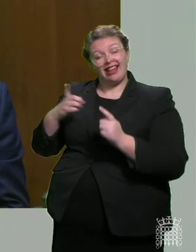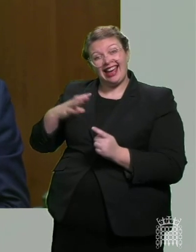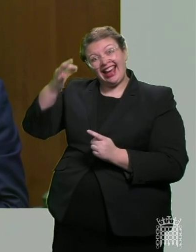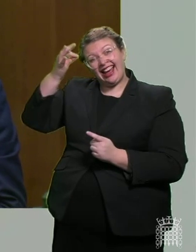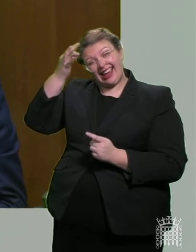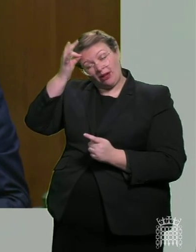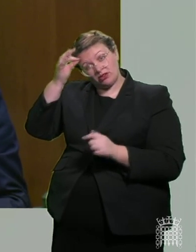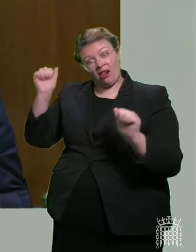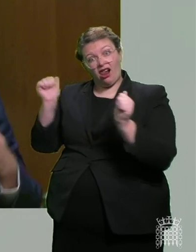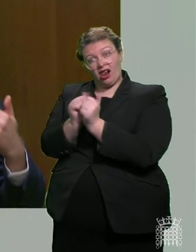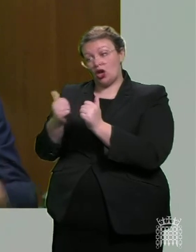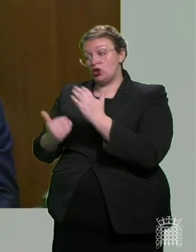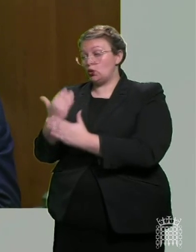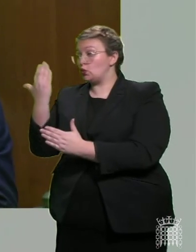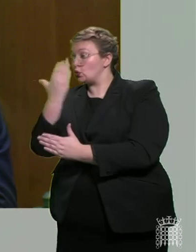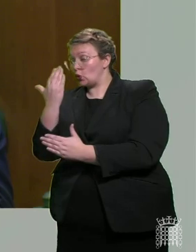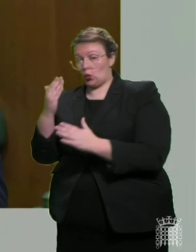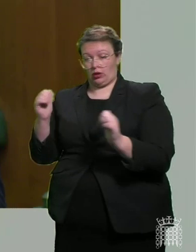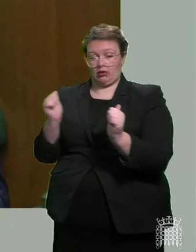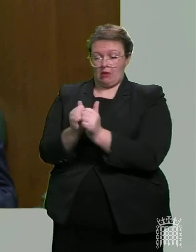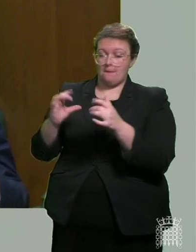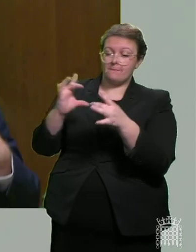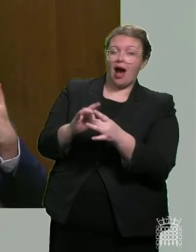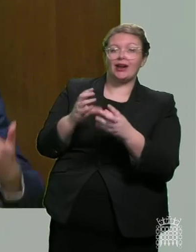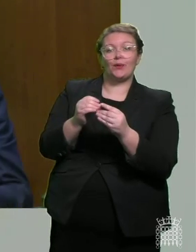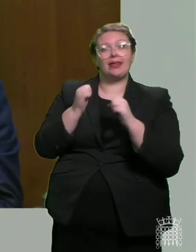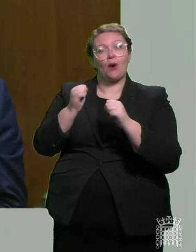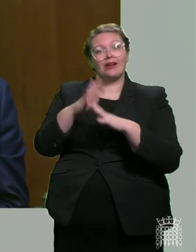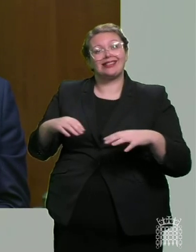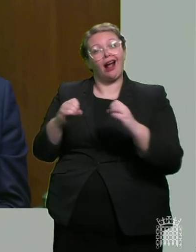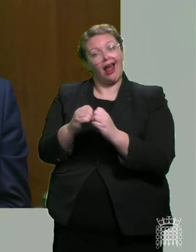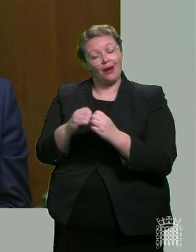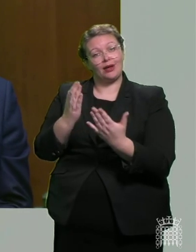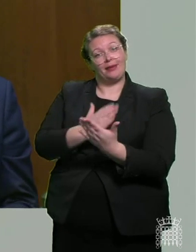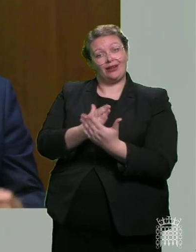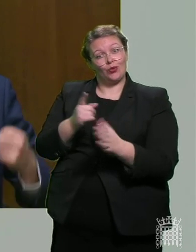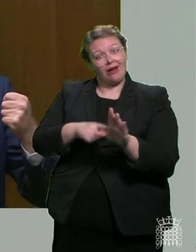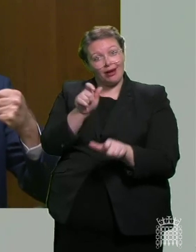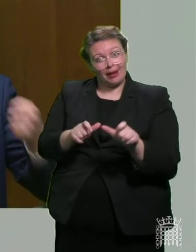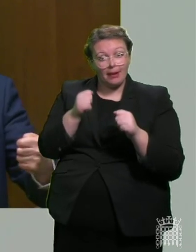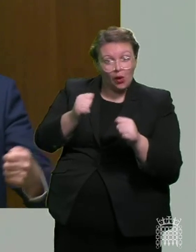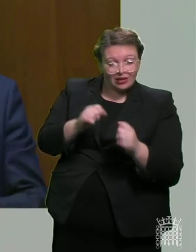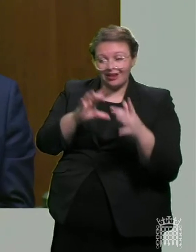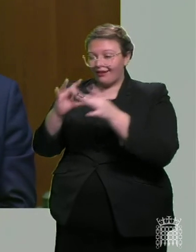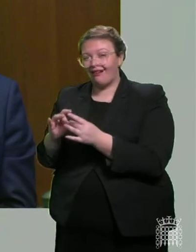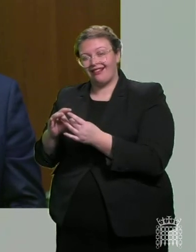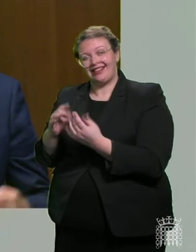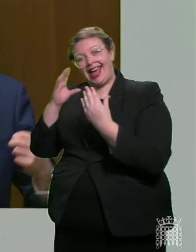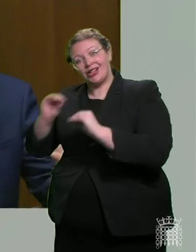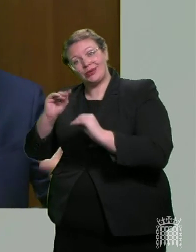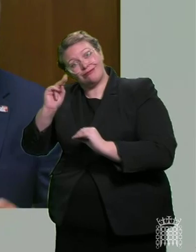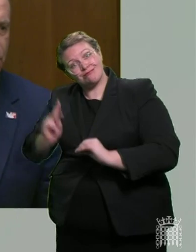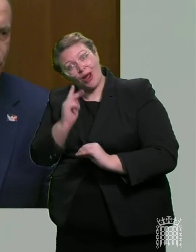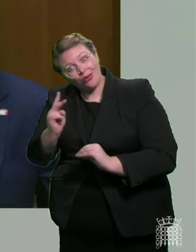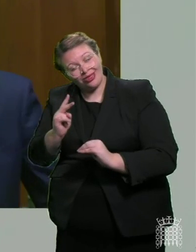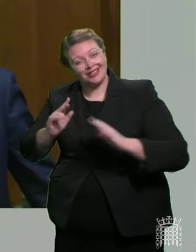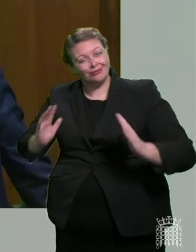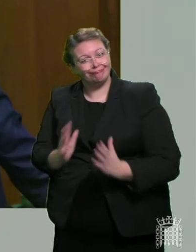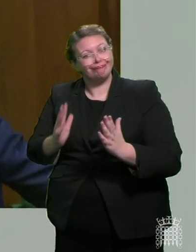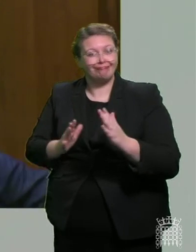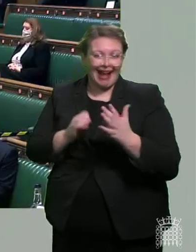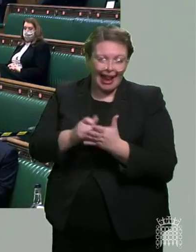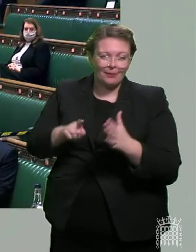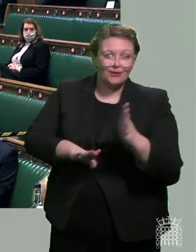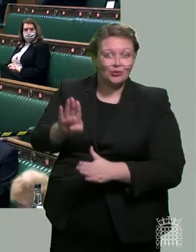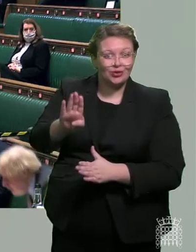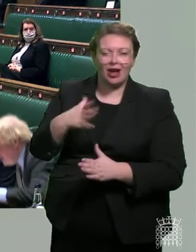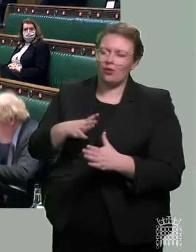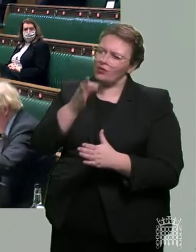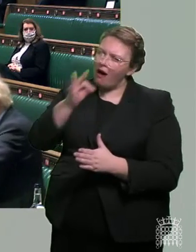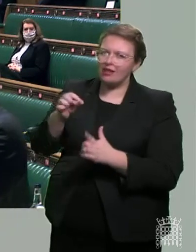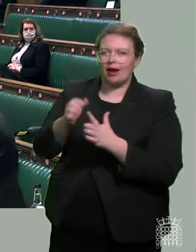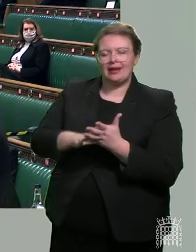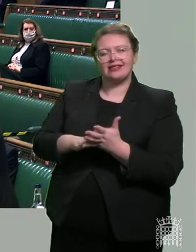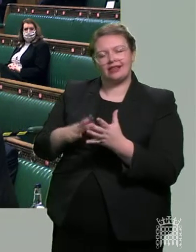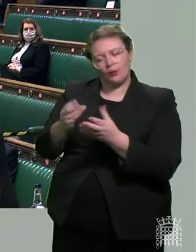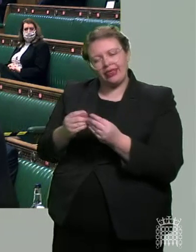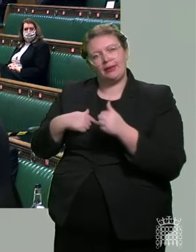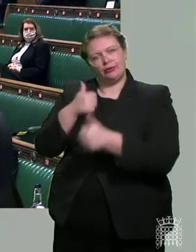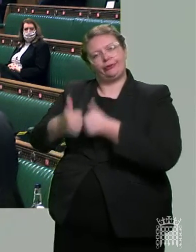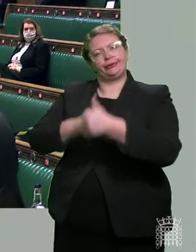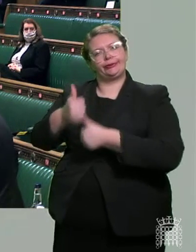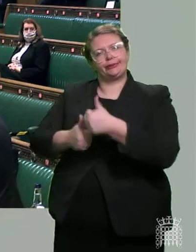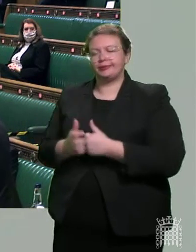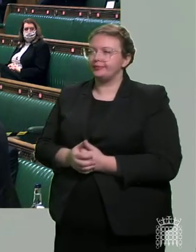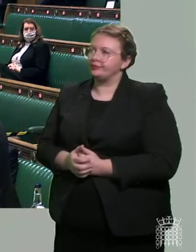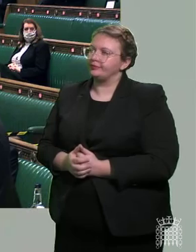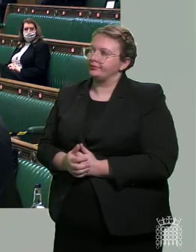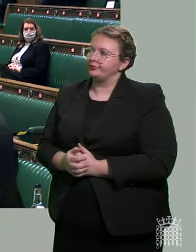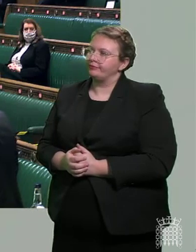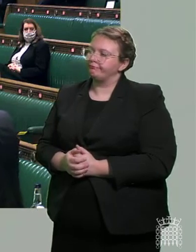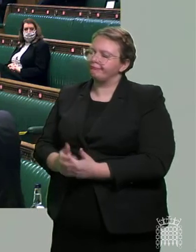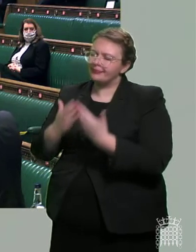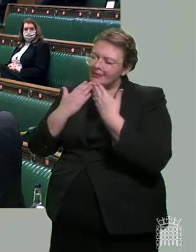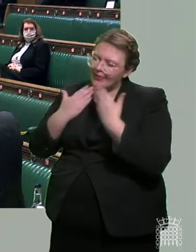All that, of course, is to allow us to get on with the vaccination programme. If we had listened to the right honourable and learned Gentleman, we would still be at the starting blocks, because he wanted to stay in the European Medicines Agency and said so four times from that Dispatch Box.